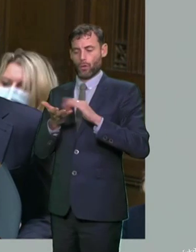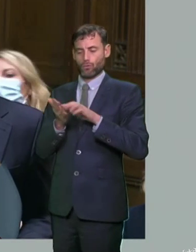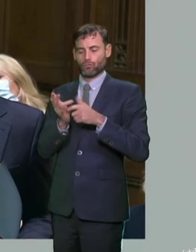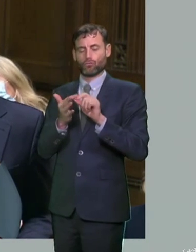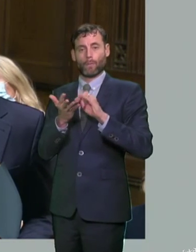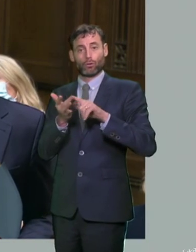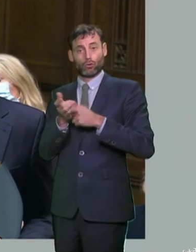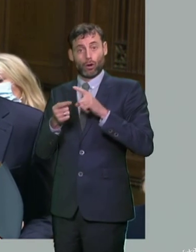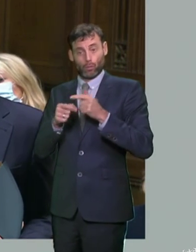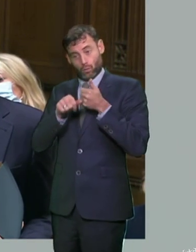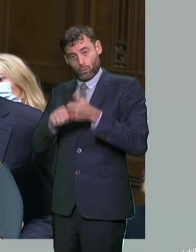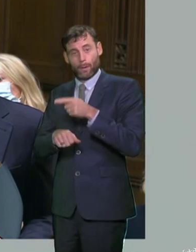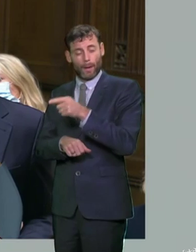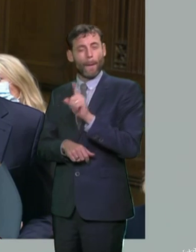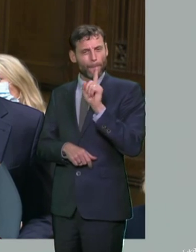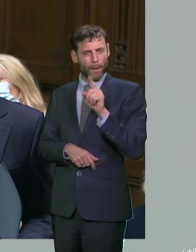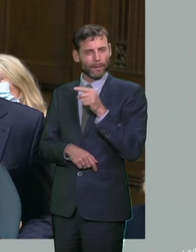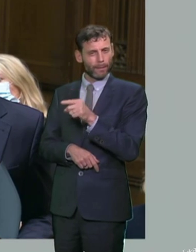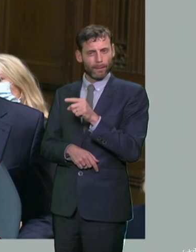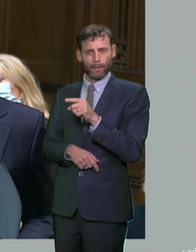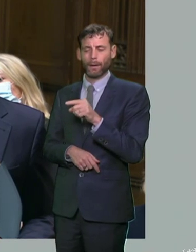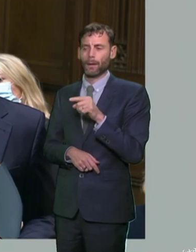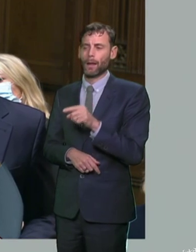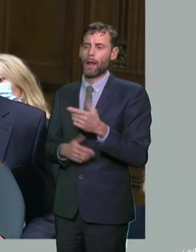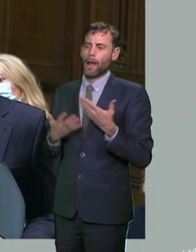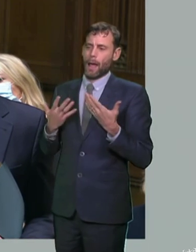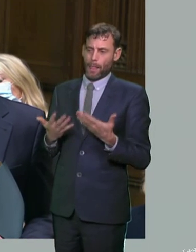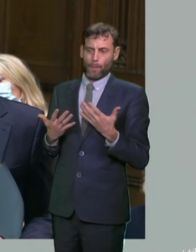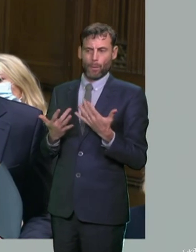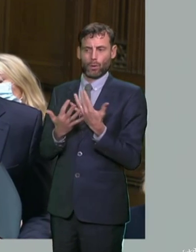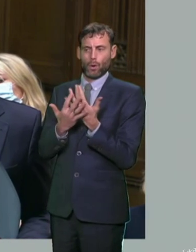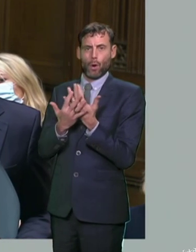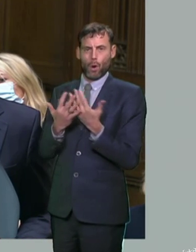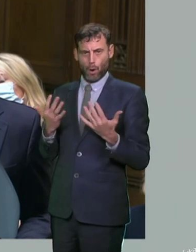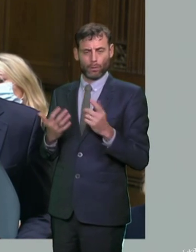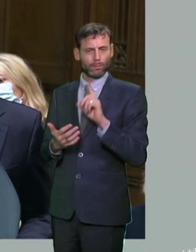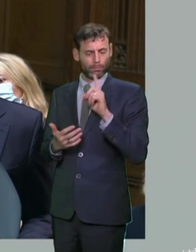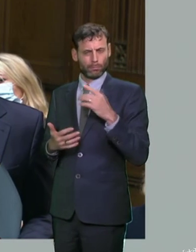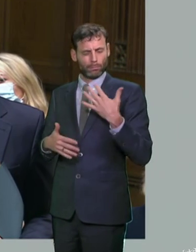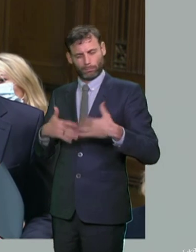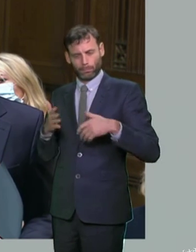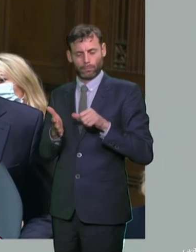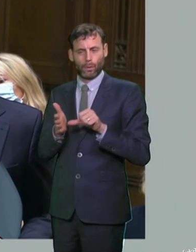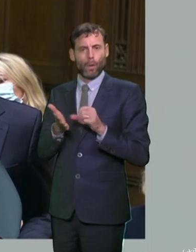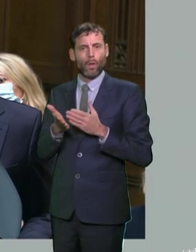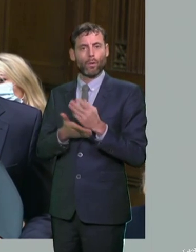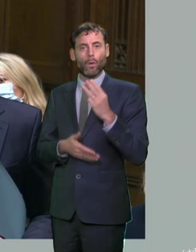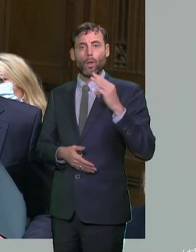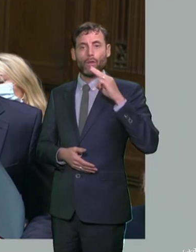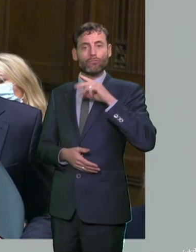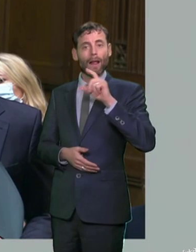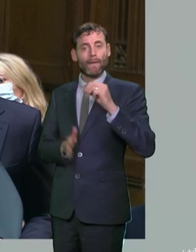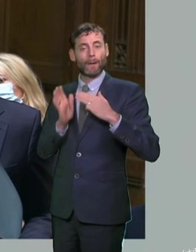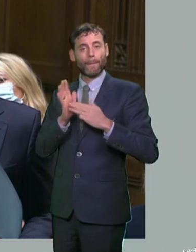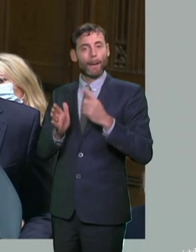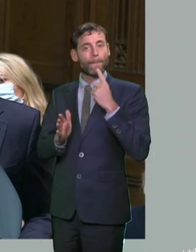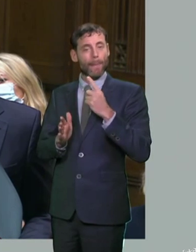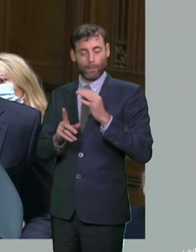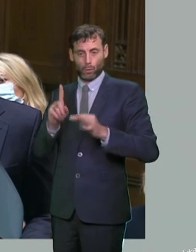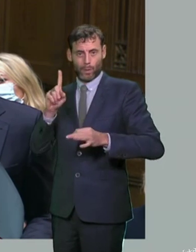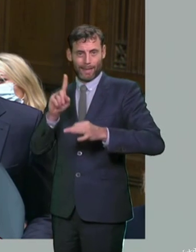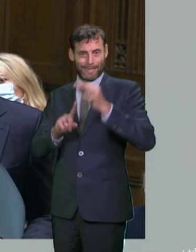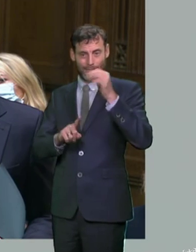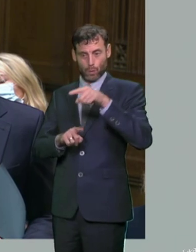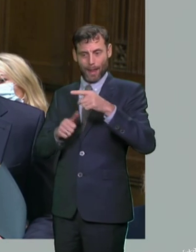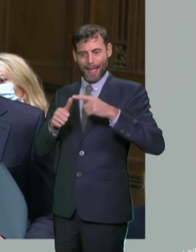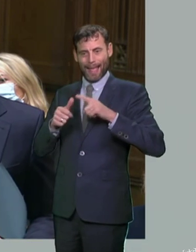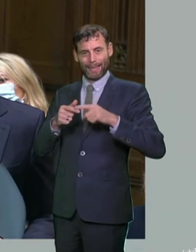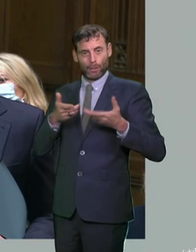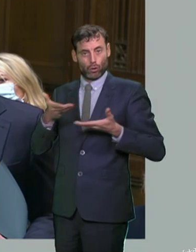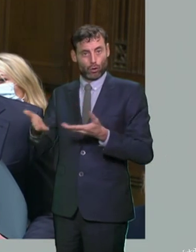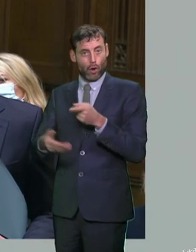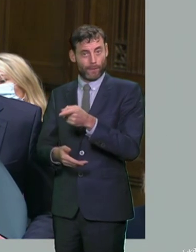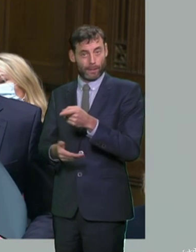He will also know that the No. 1 issue affecting Salopians at the moment is the £312 million that we have secured for the modernisation of our A&E services.